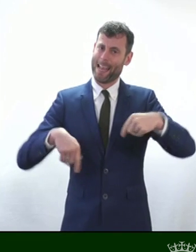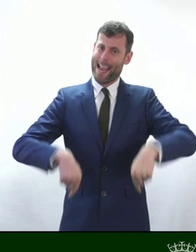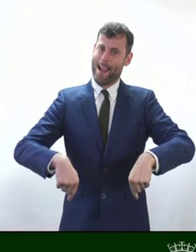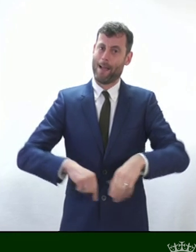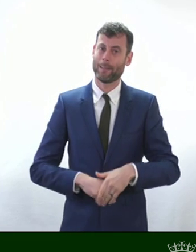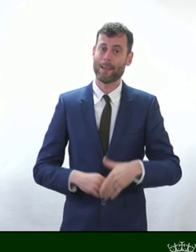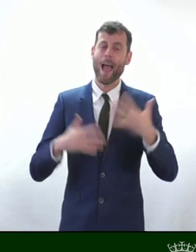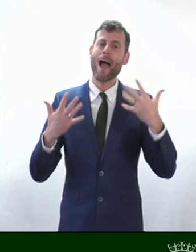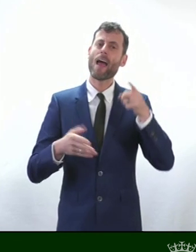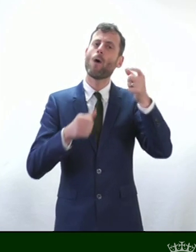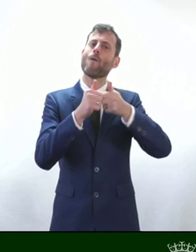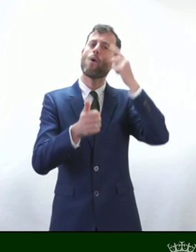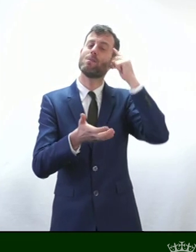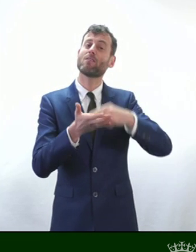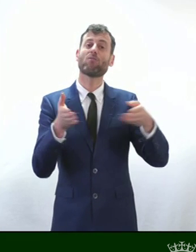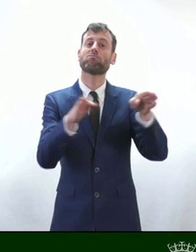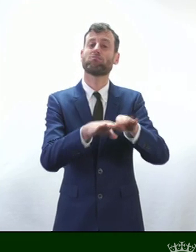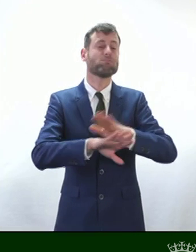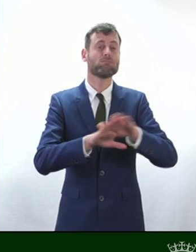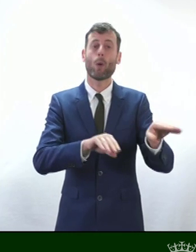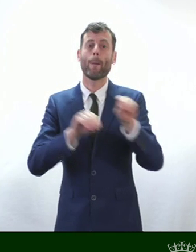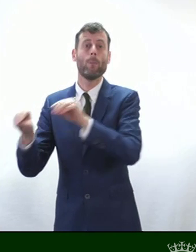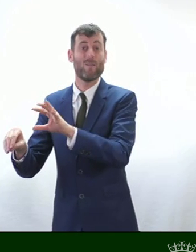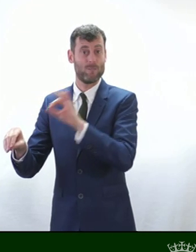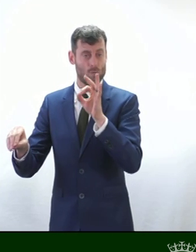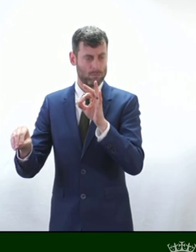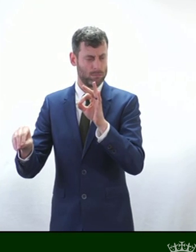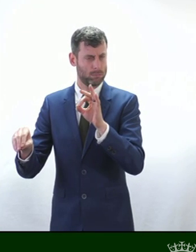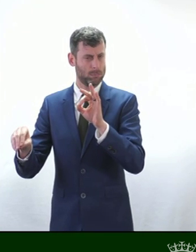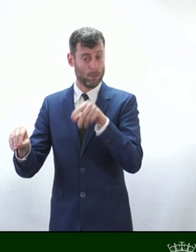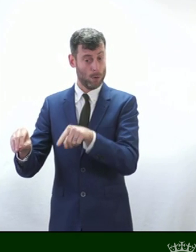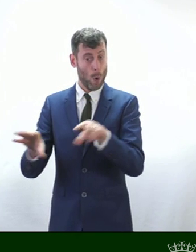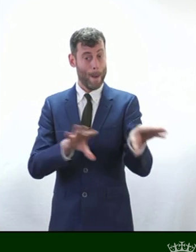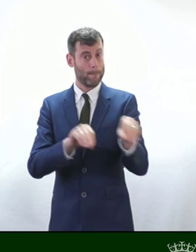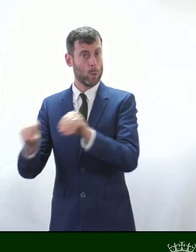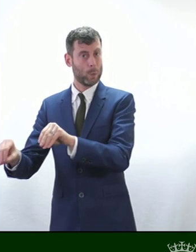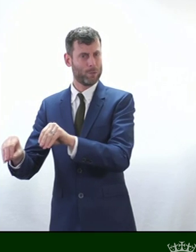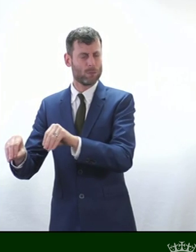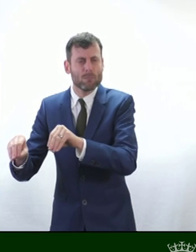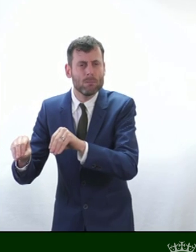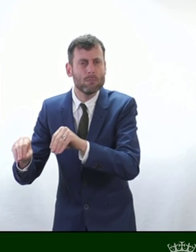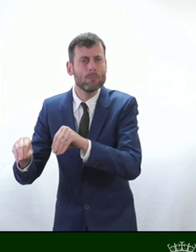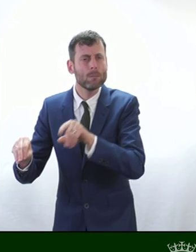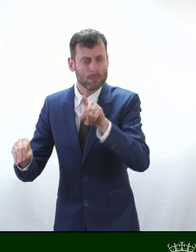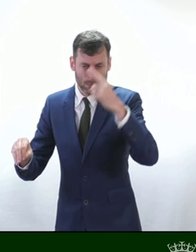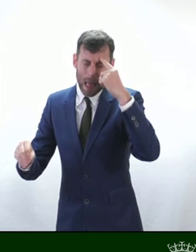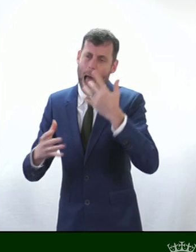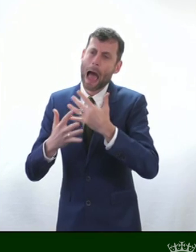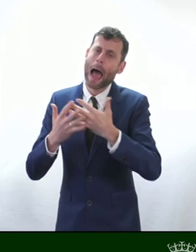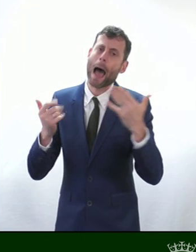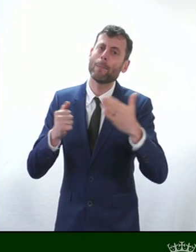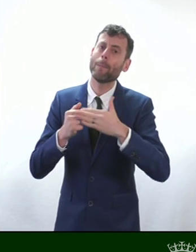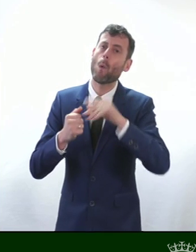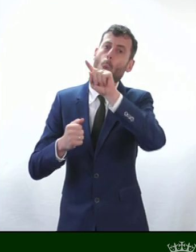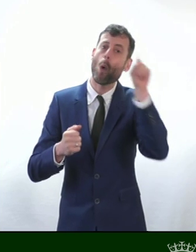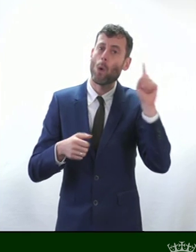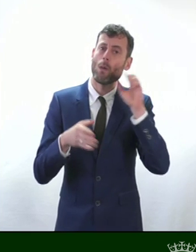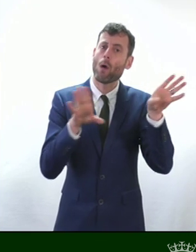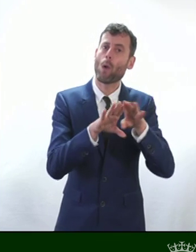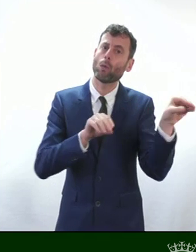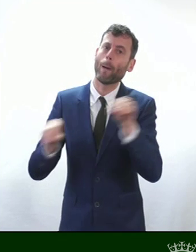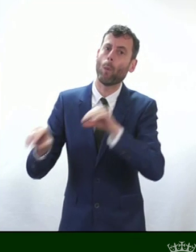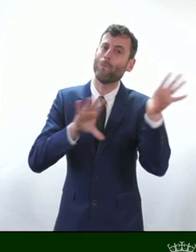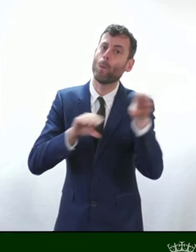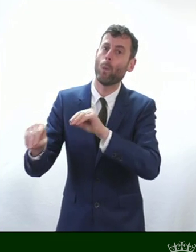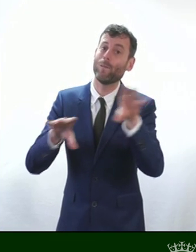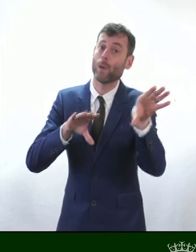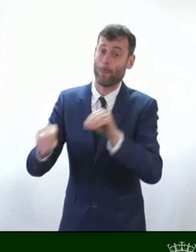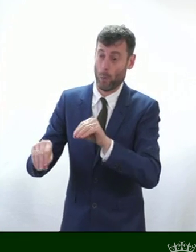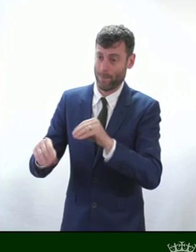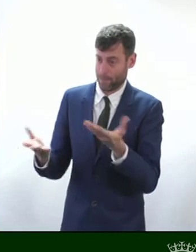Can the Prime Minister tell us how many more British jobs have to go overseas before he gets on with delivering the Brexit deal that he promised?